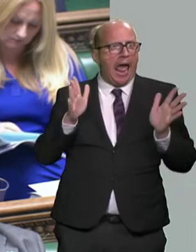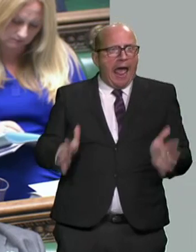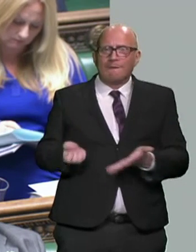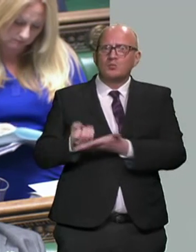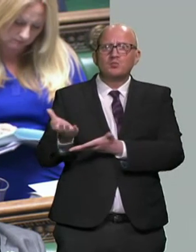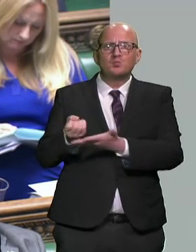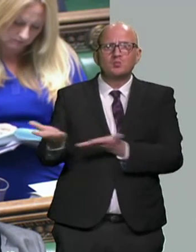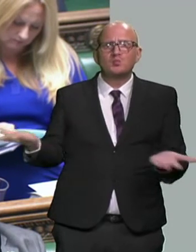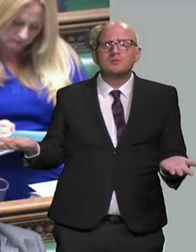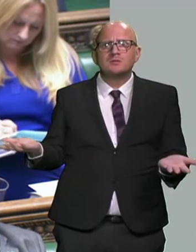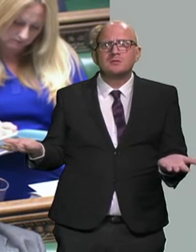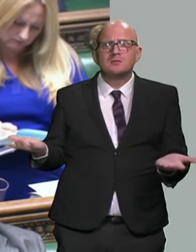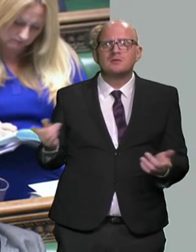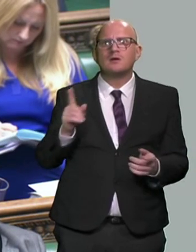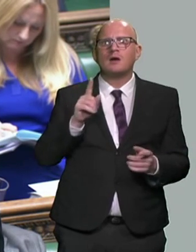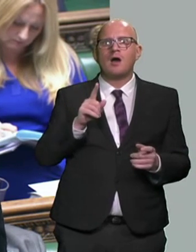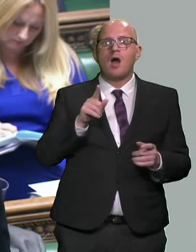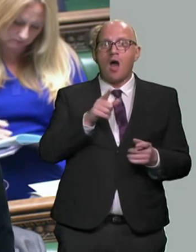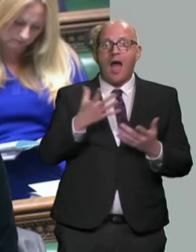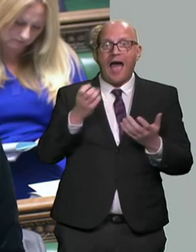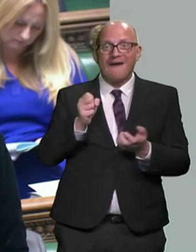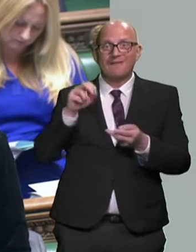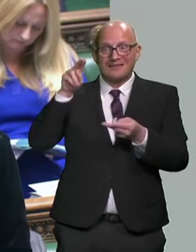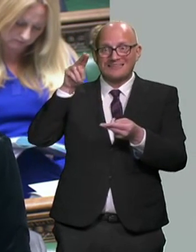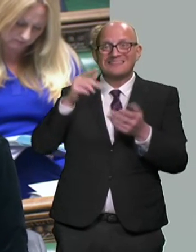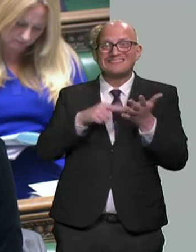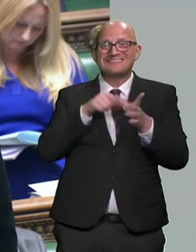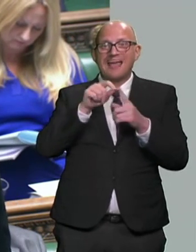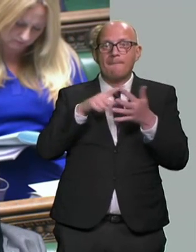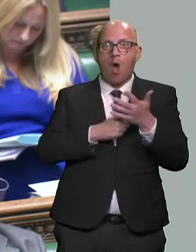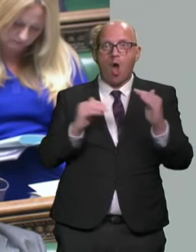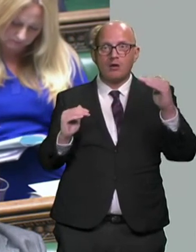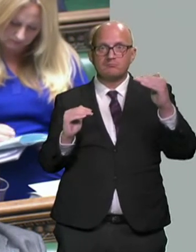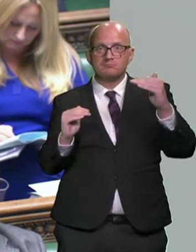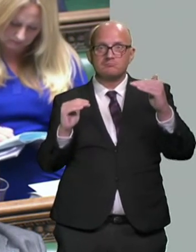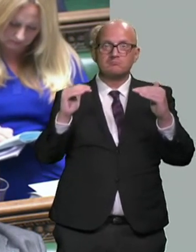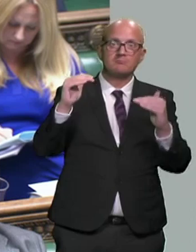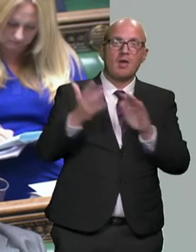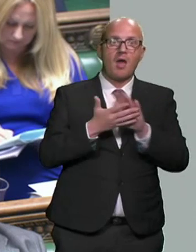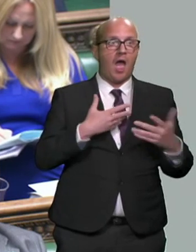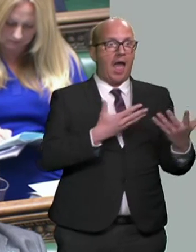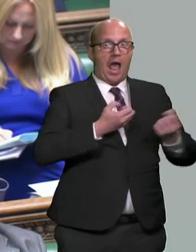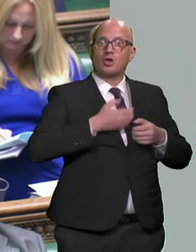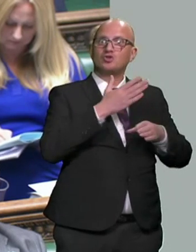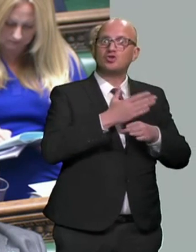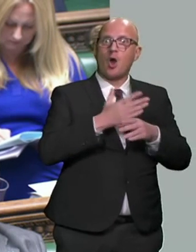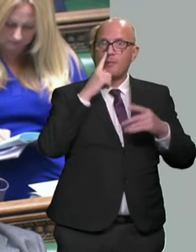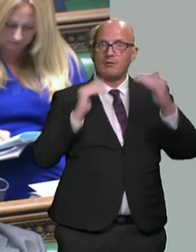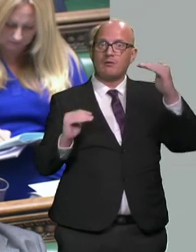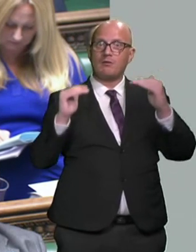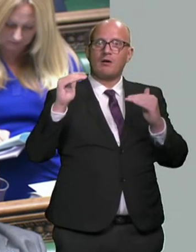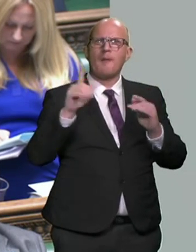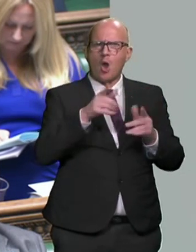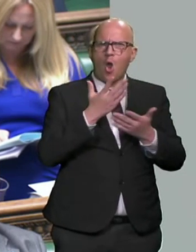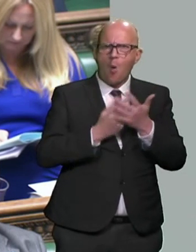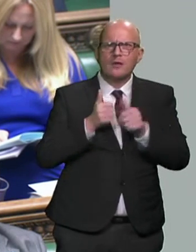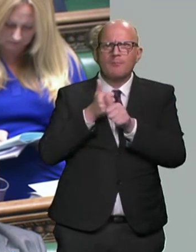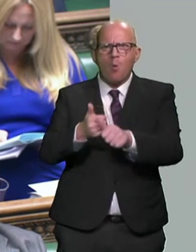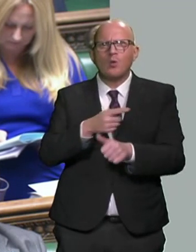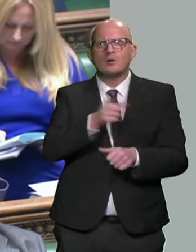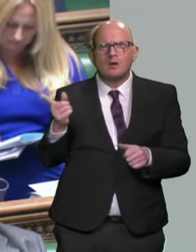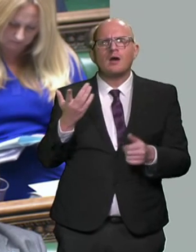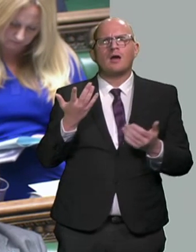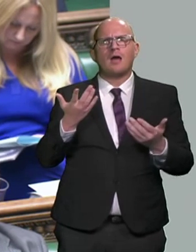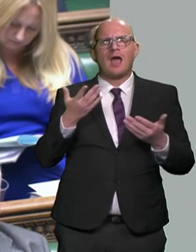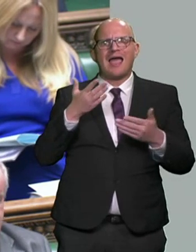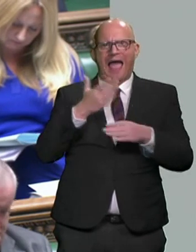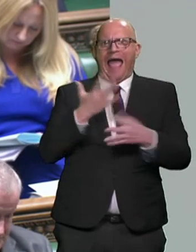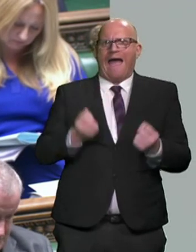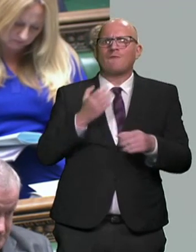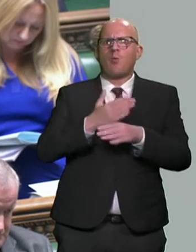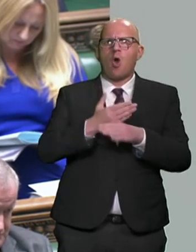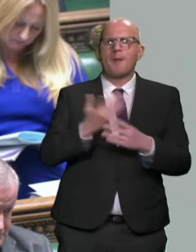A taper has been put in place that helps only people who are in work. Benefits are just not going far enough, as they do not keep pace with inflation, and the welfare cap punishes people for their circumstances.